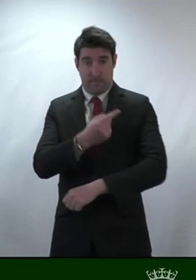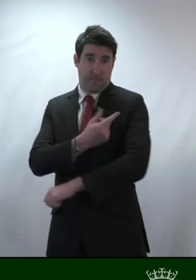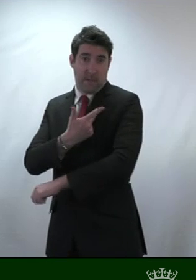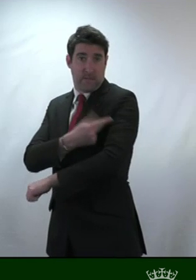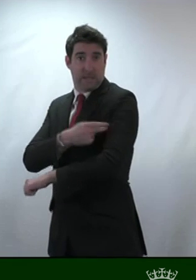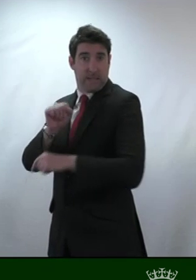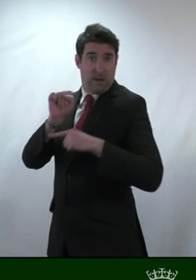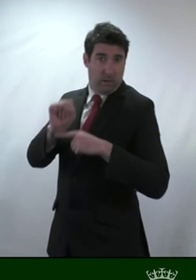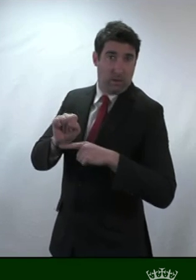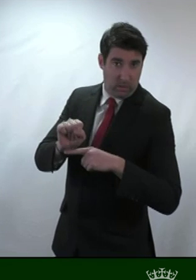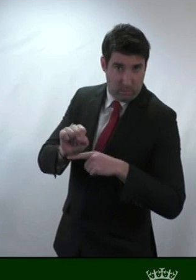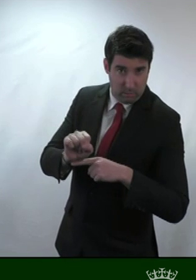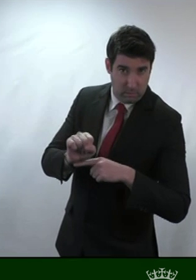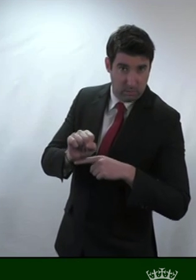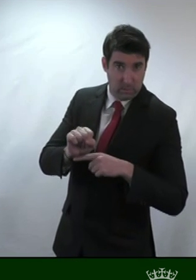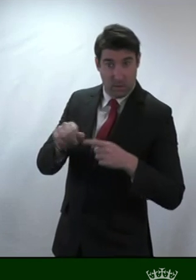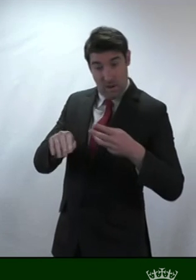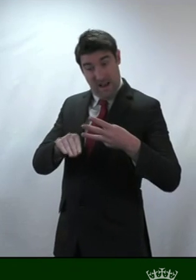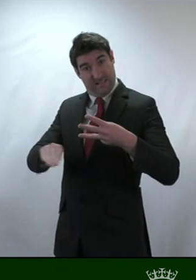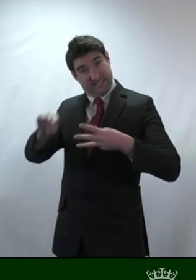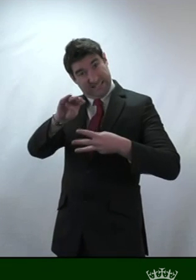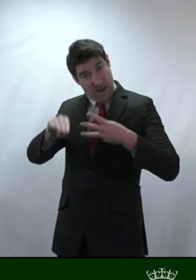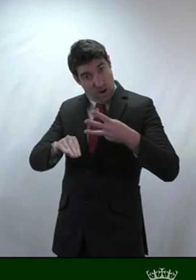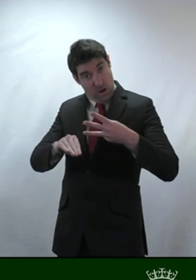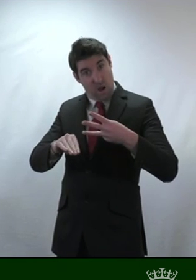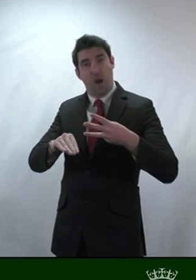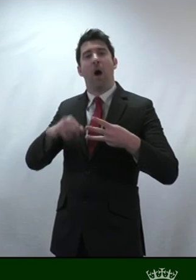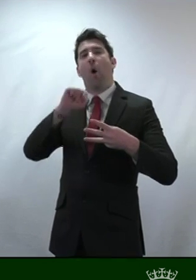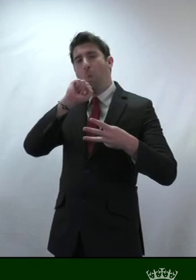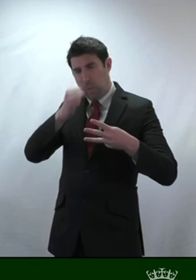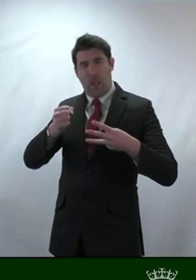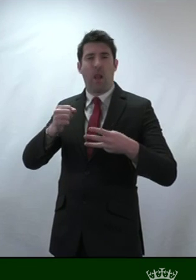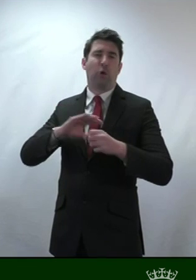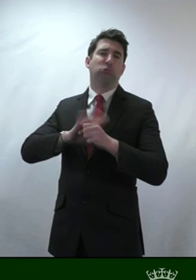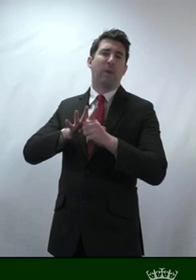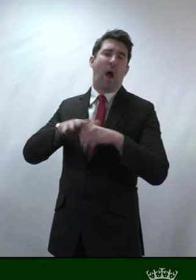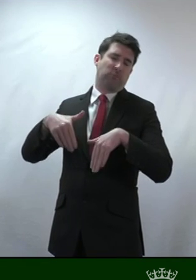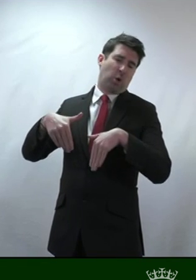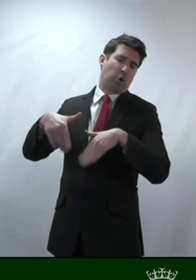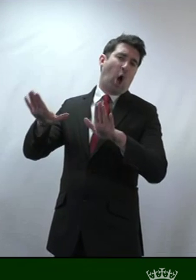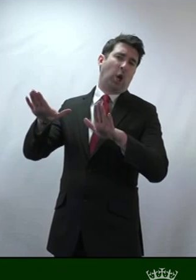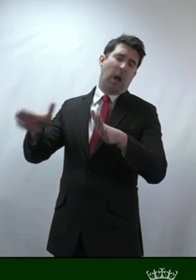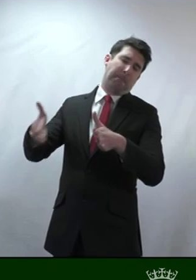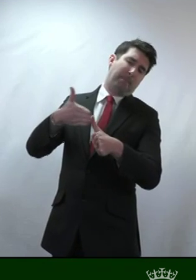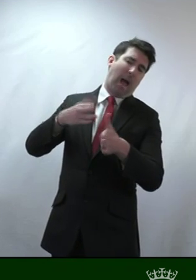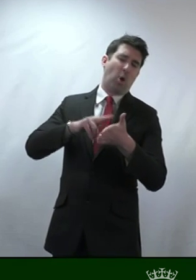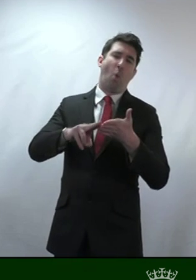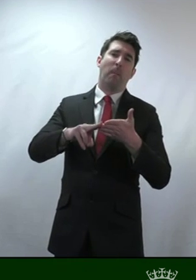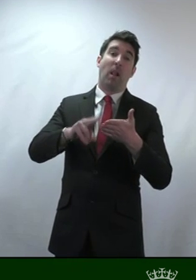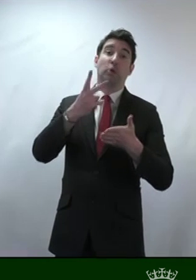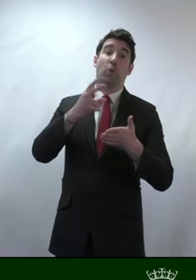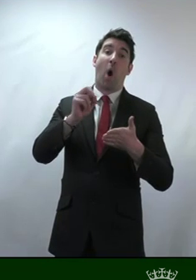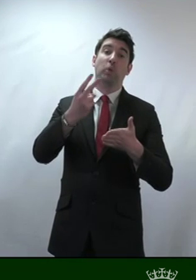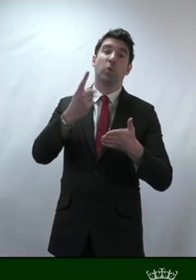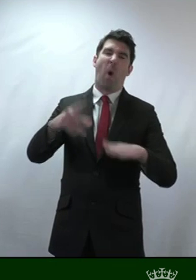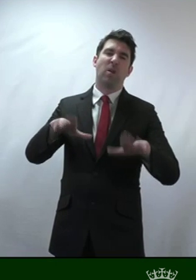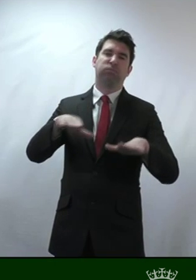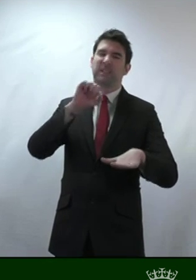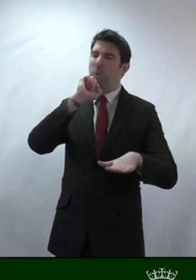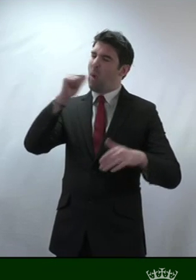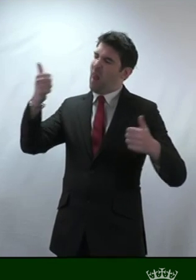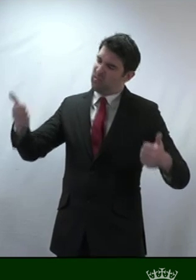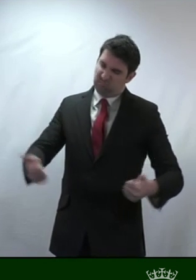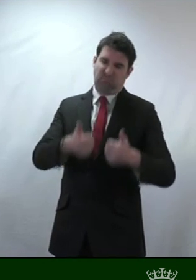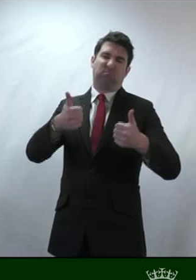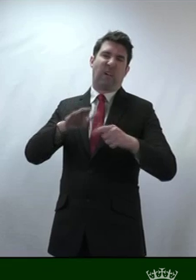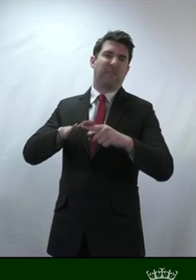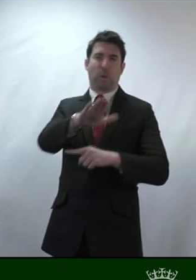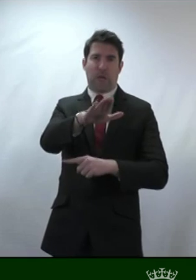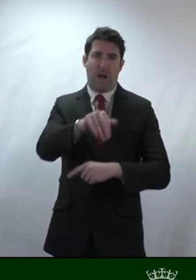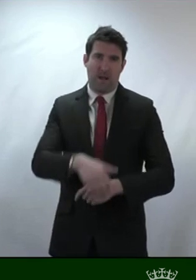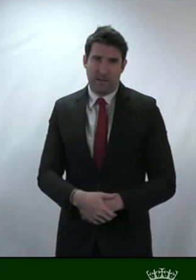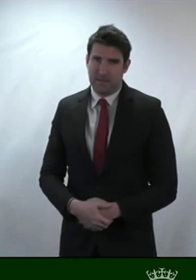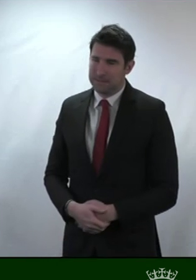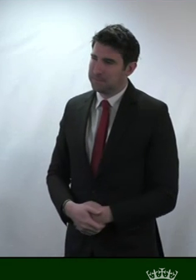hope the right hon. and learned Gentleman supports, we are going to defeat coronavirus and we are going to take this country forward into a great 2021.